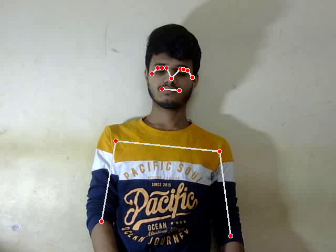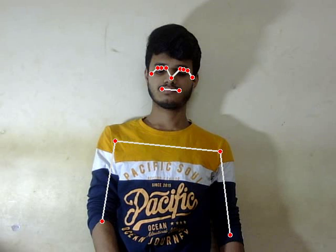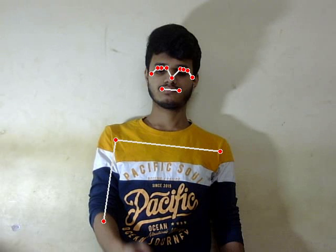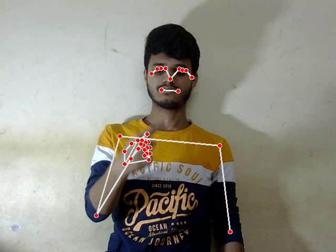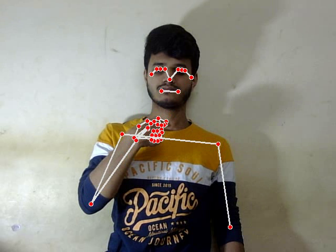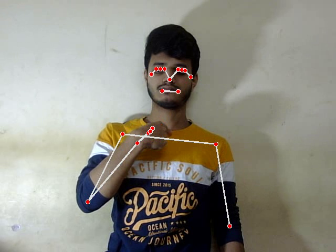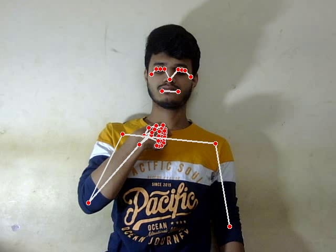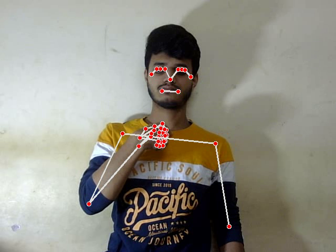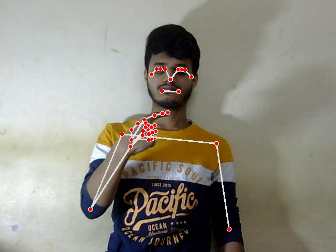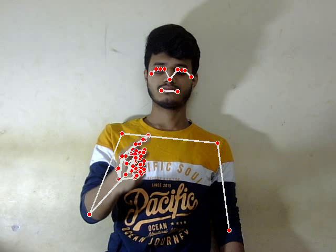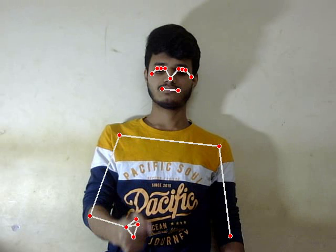I